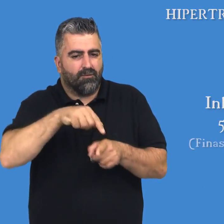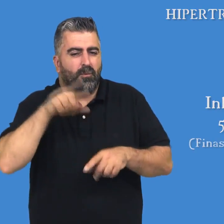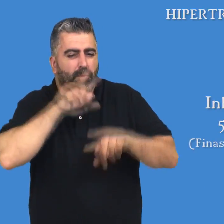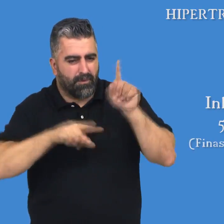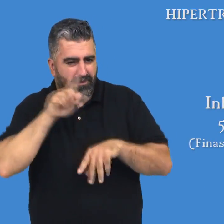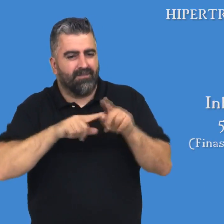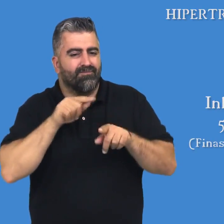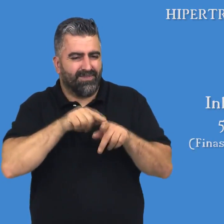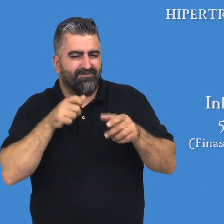problema